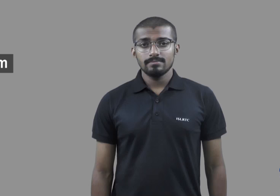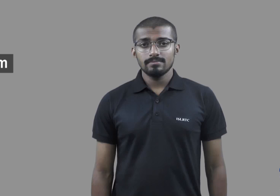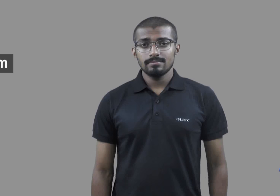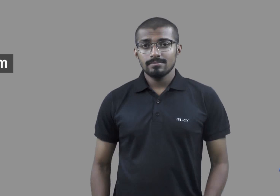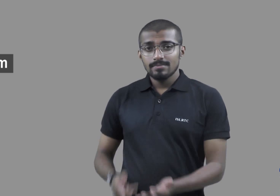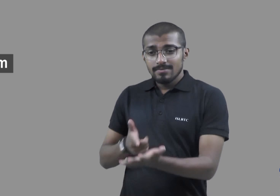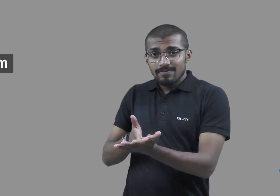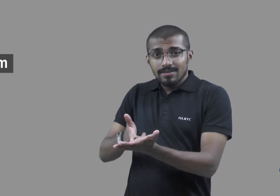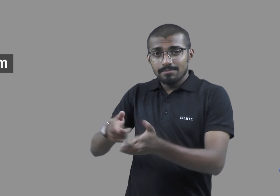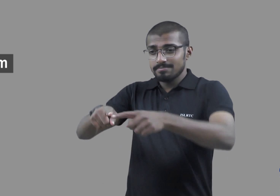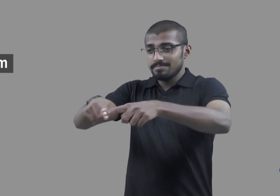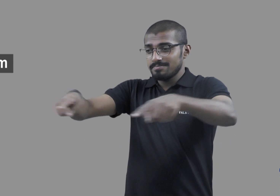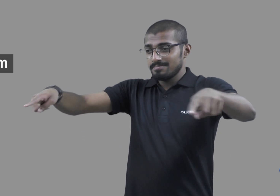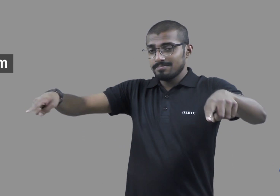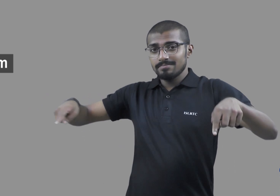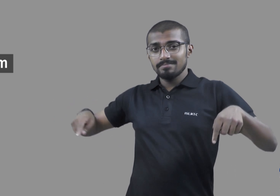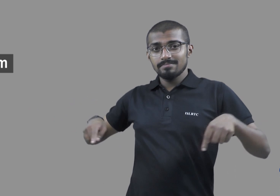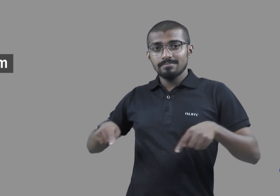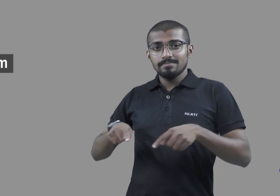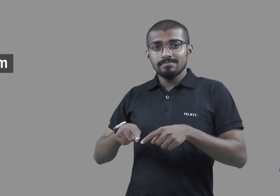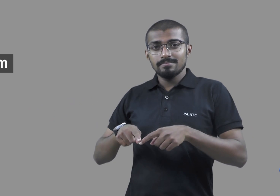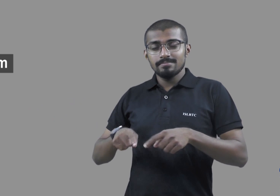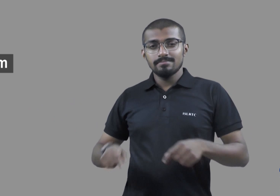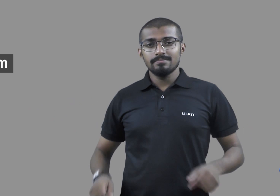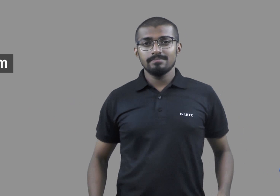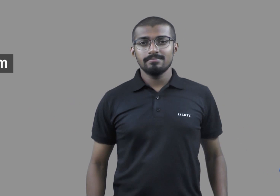Farm